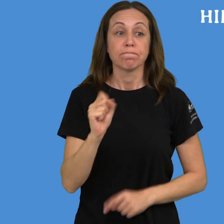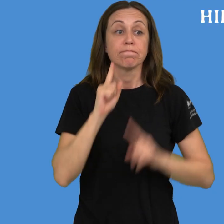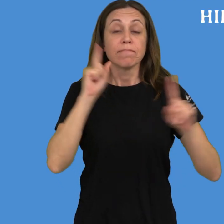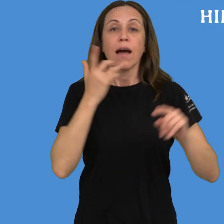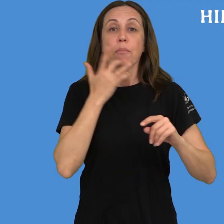caso